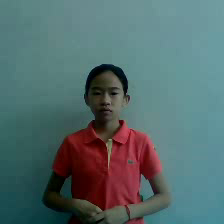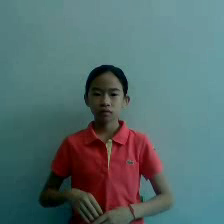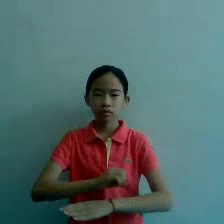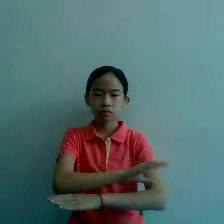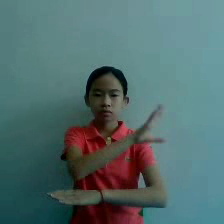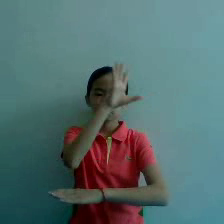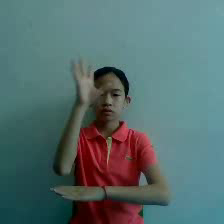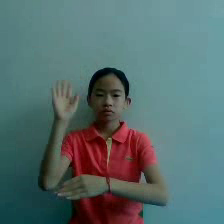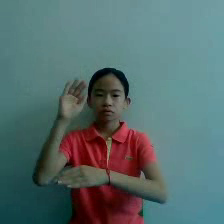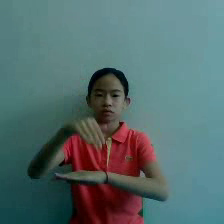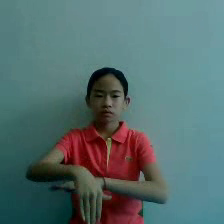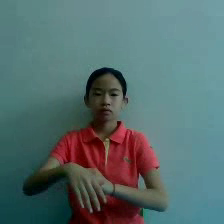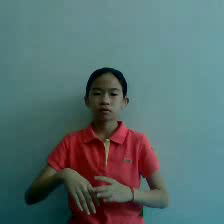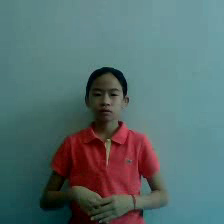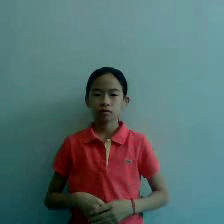Ban ngày